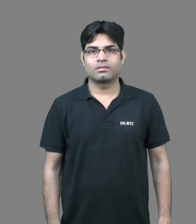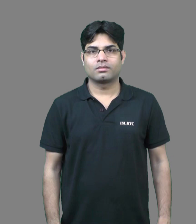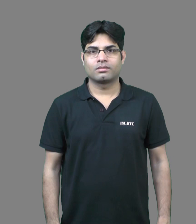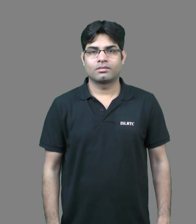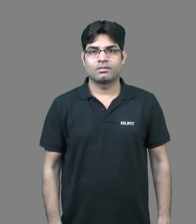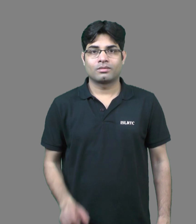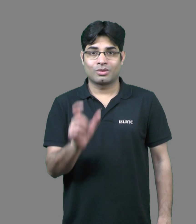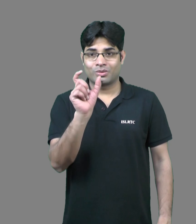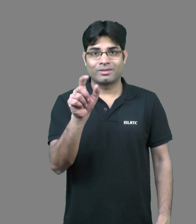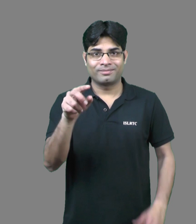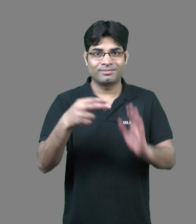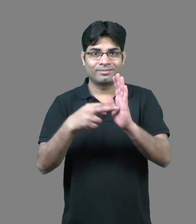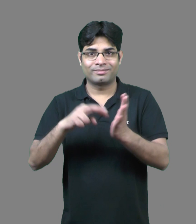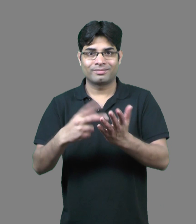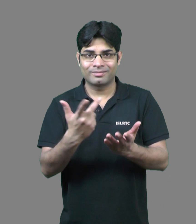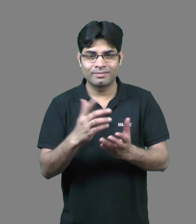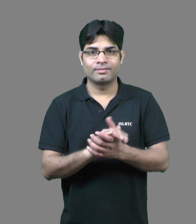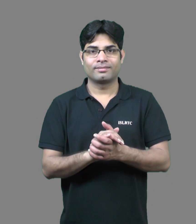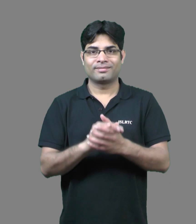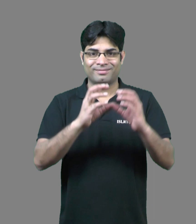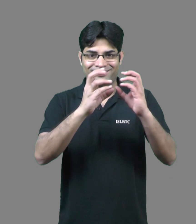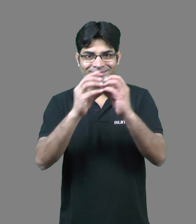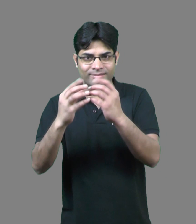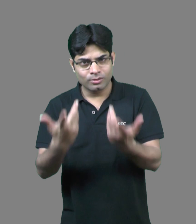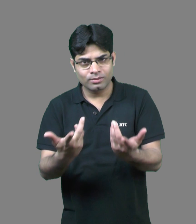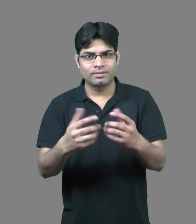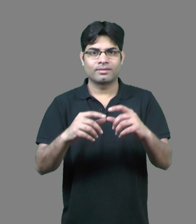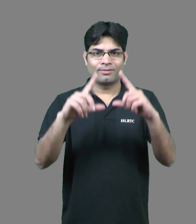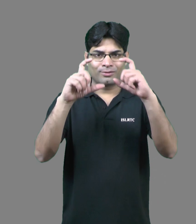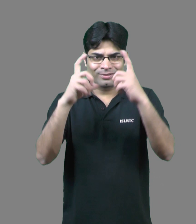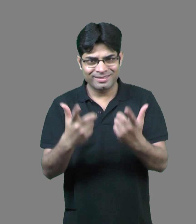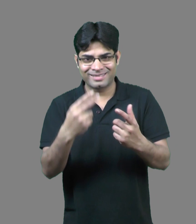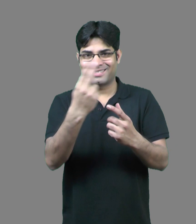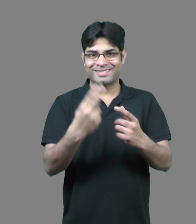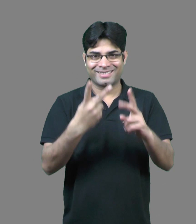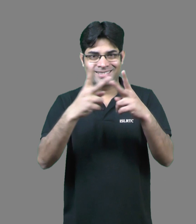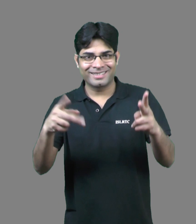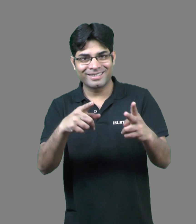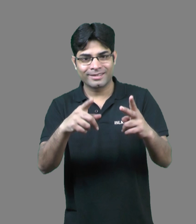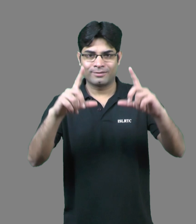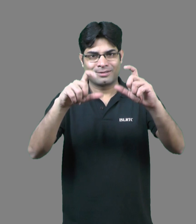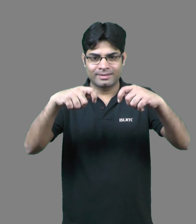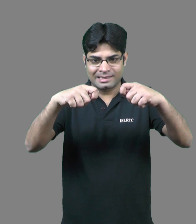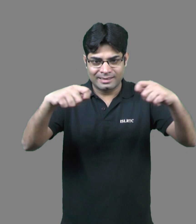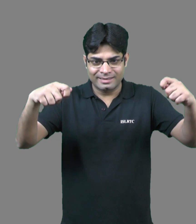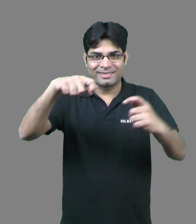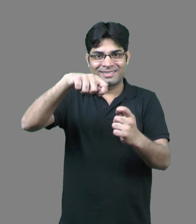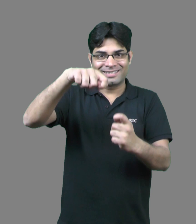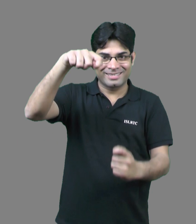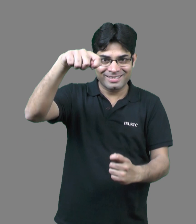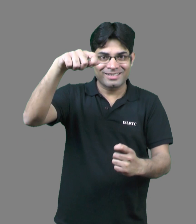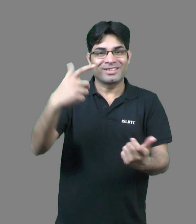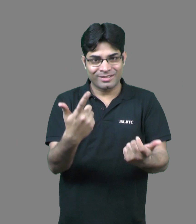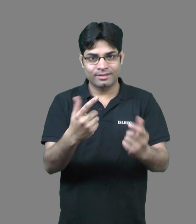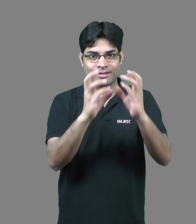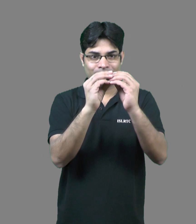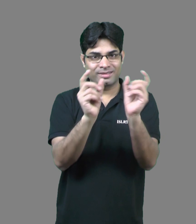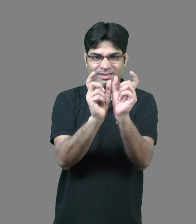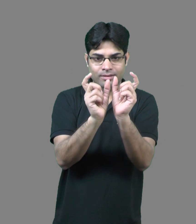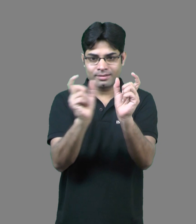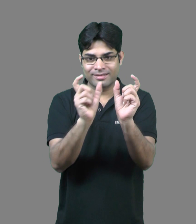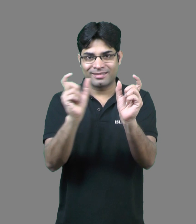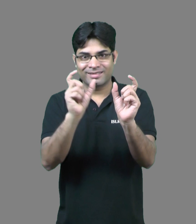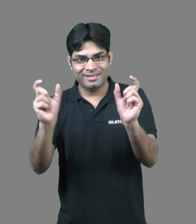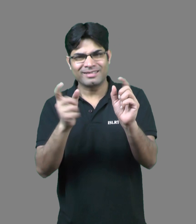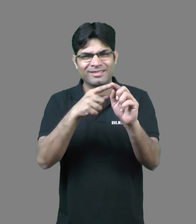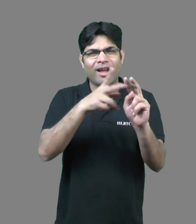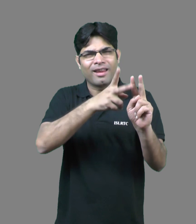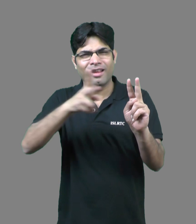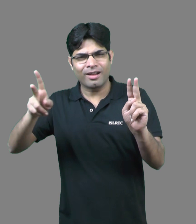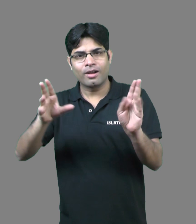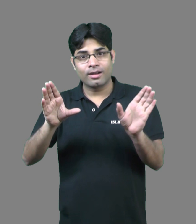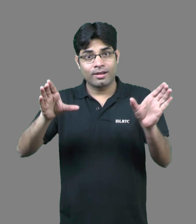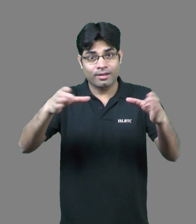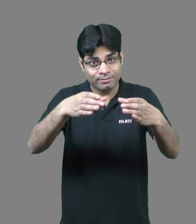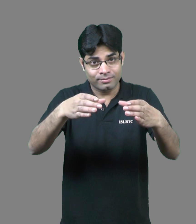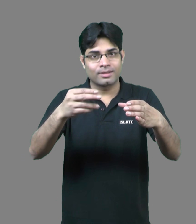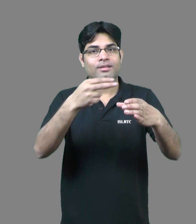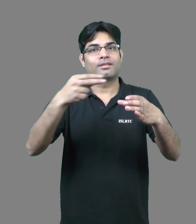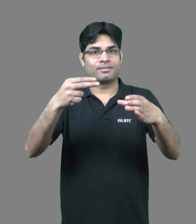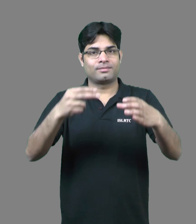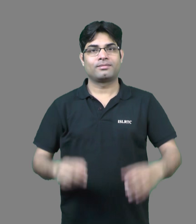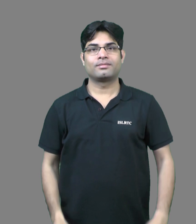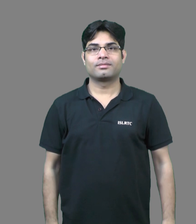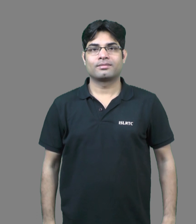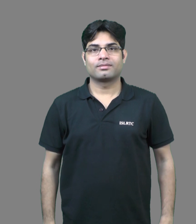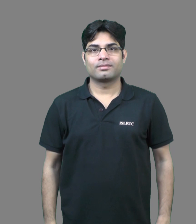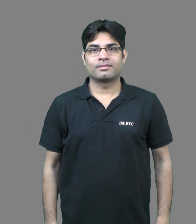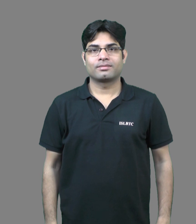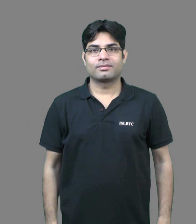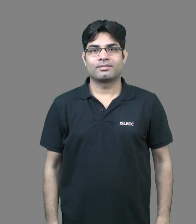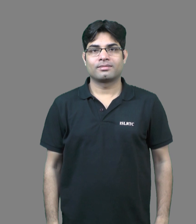Typography